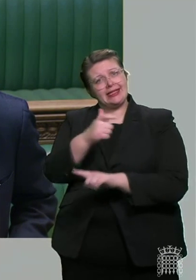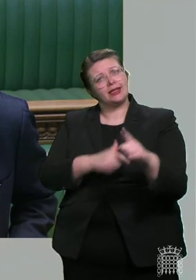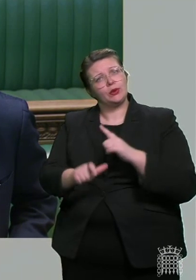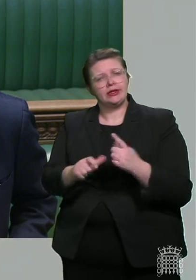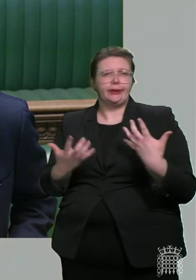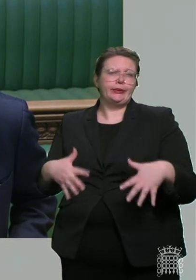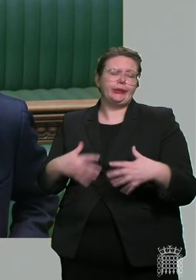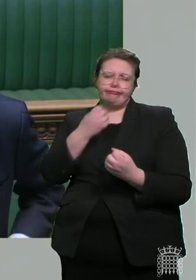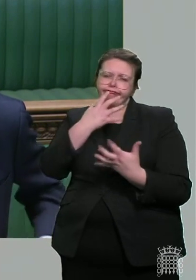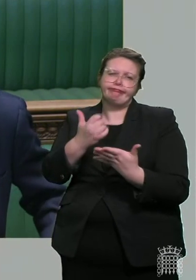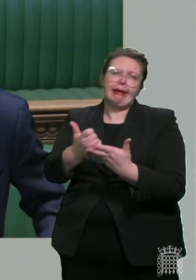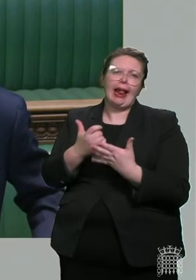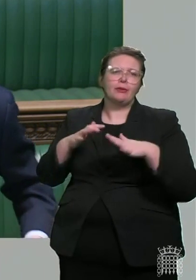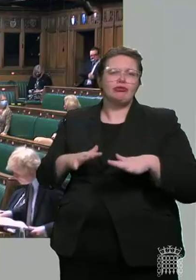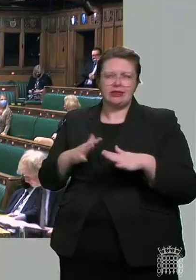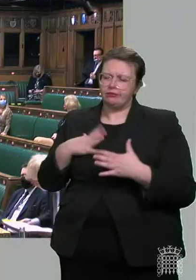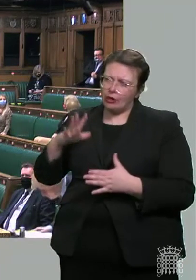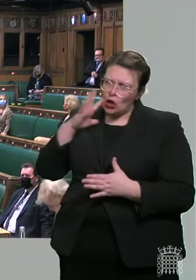Her message has been heard loud and clear.